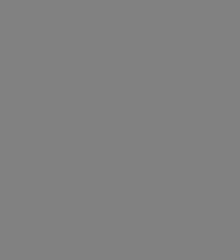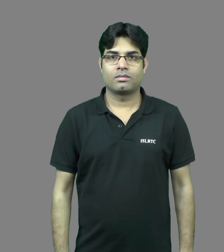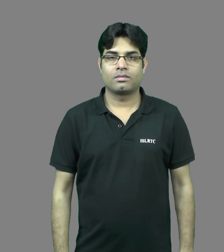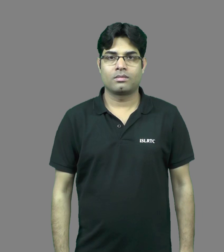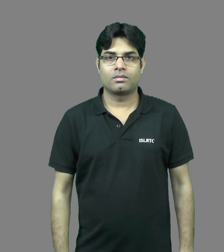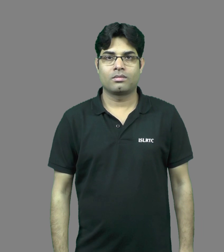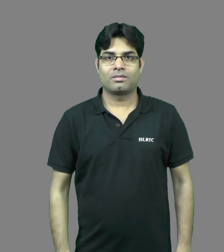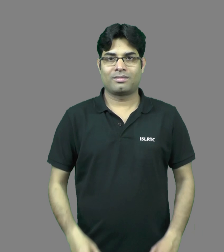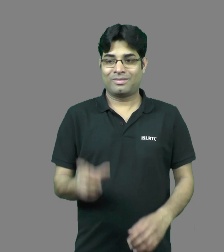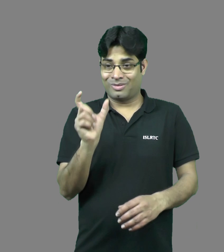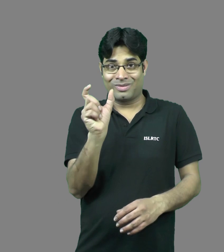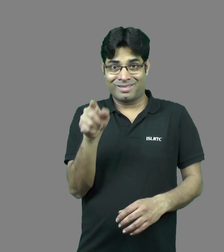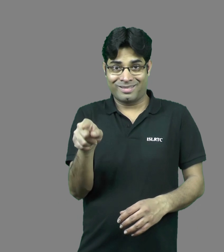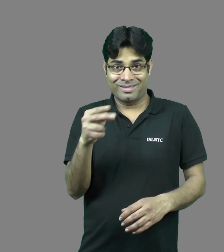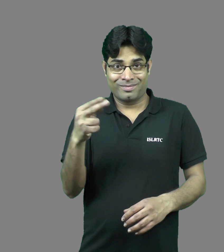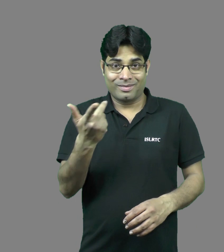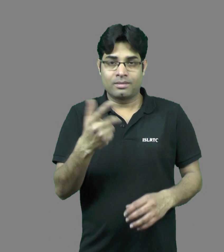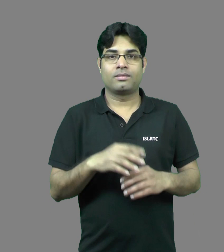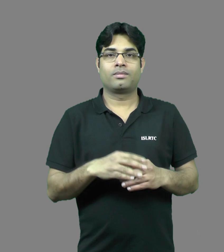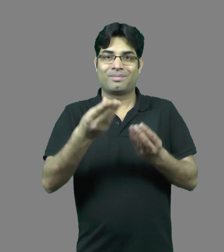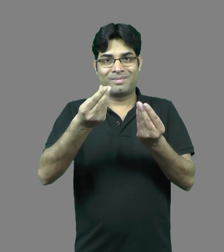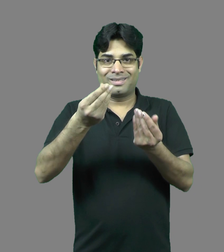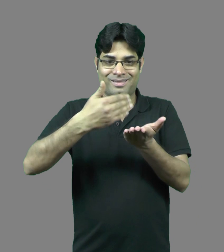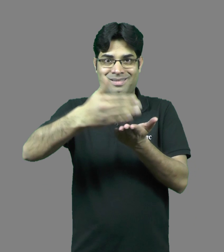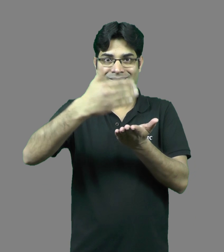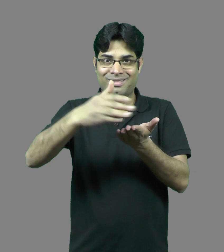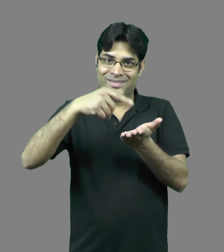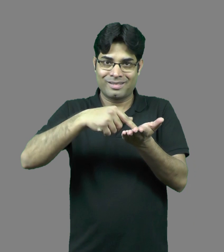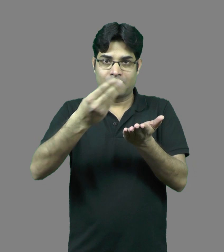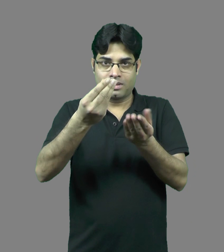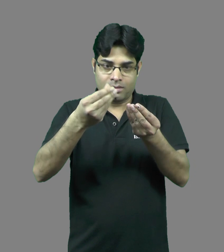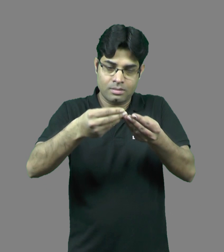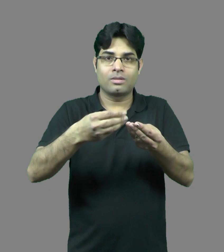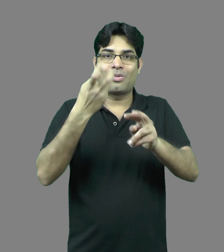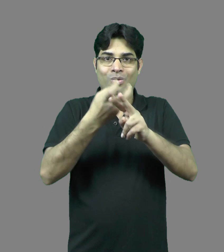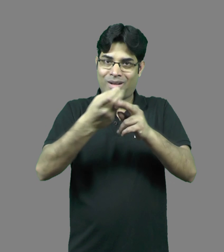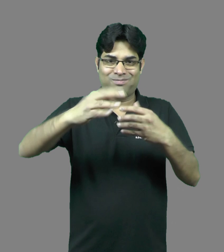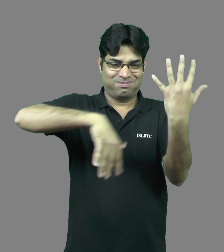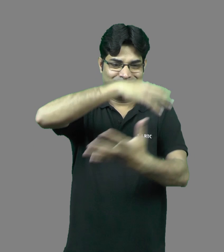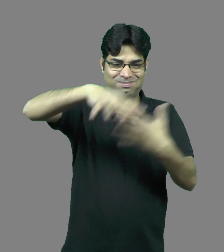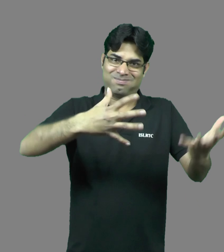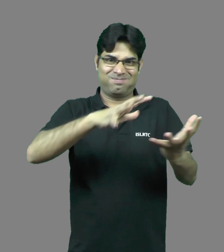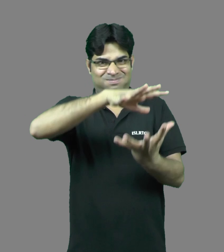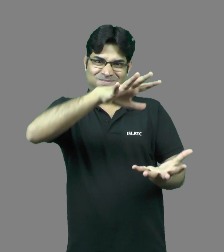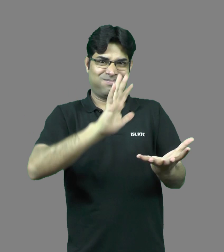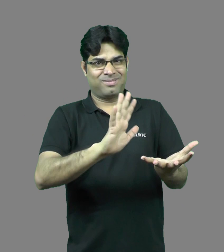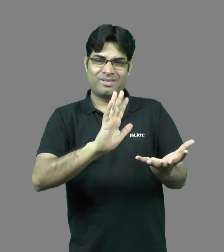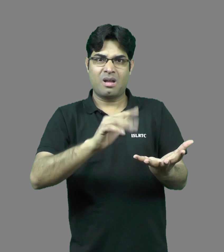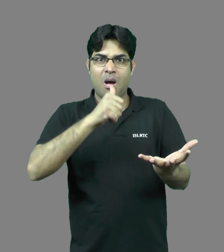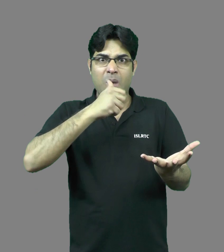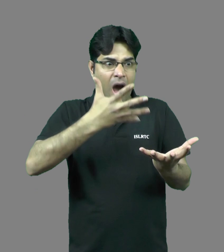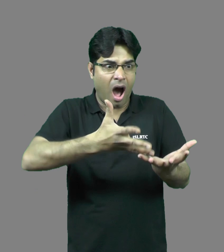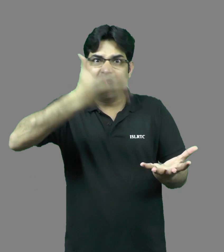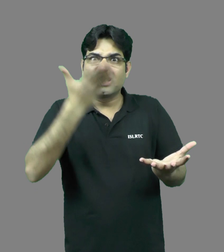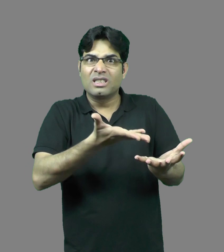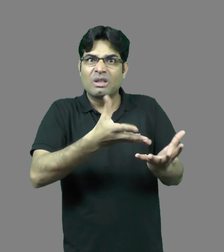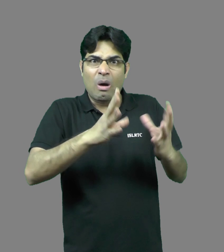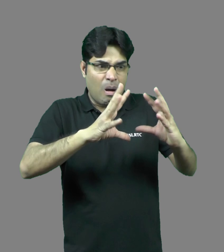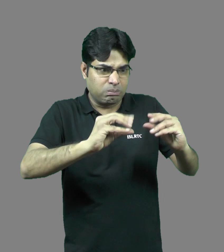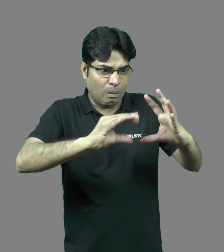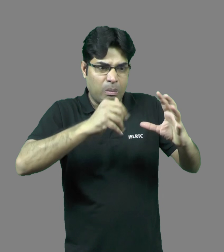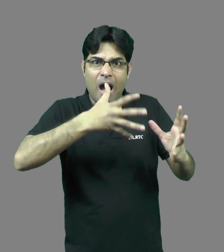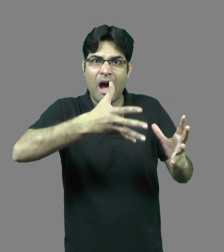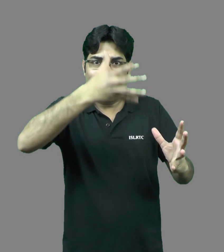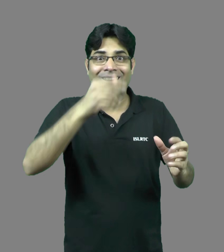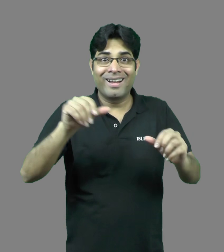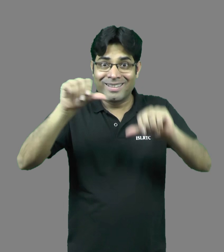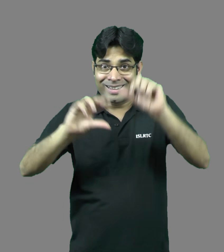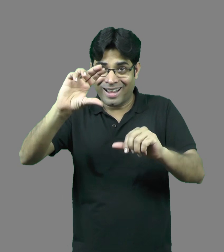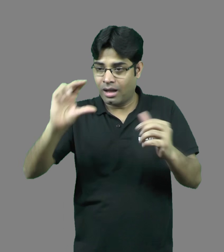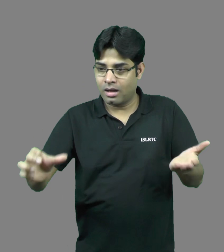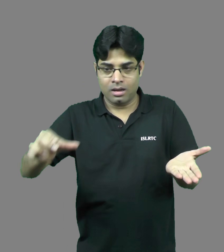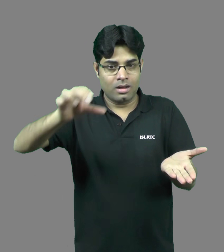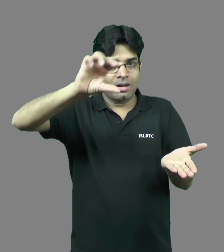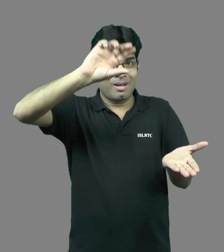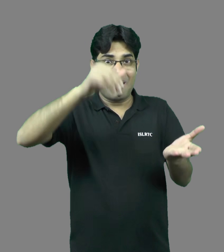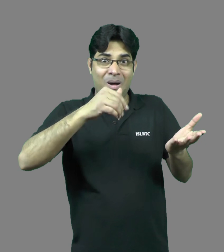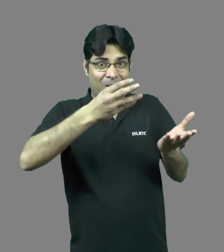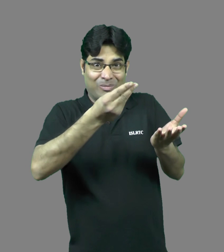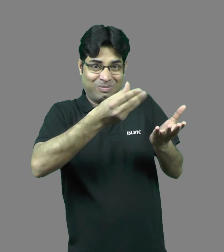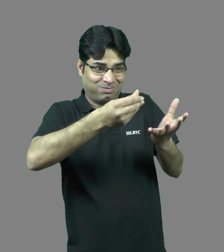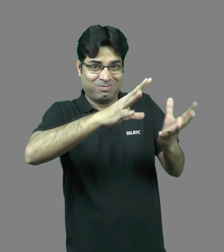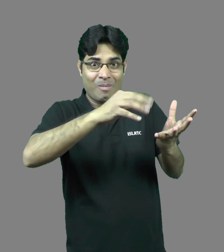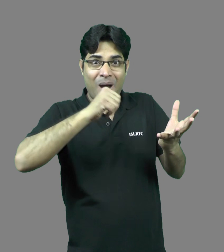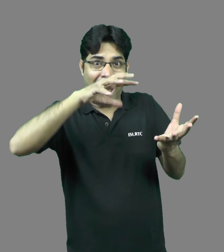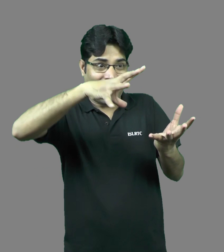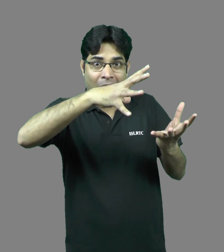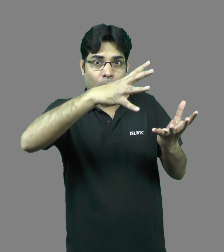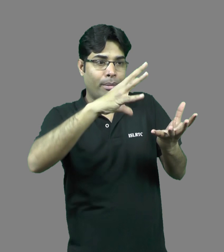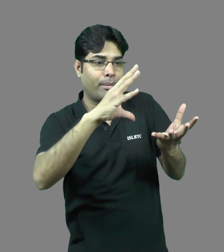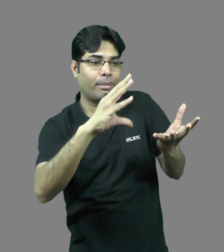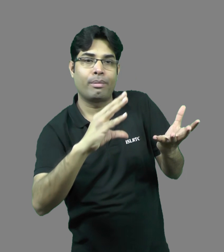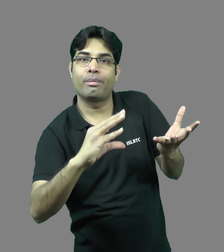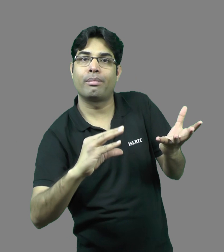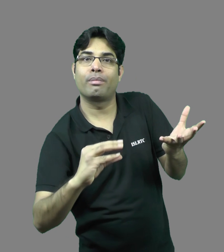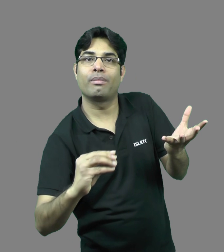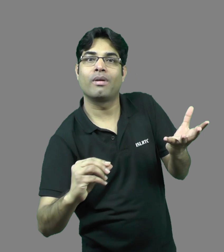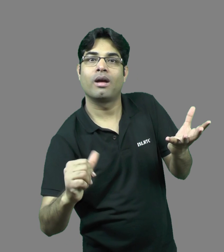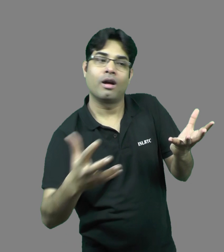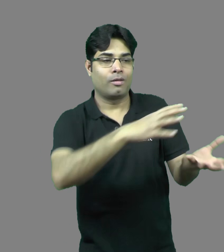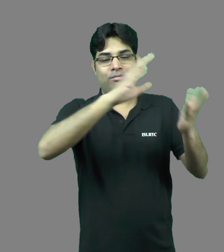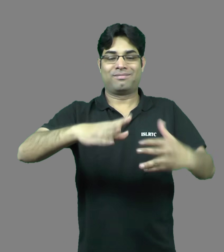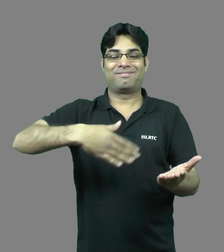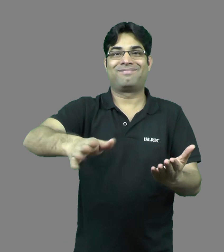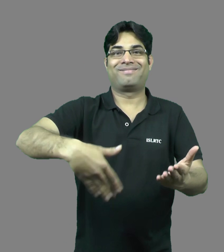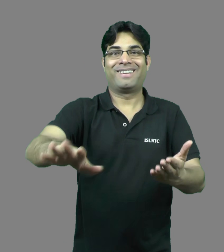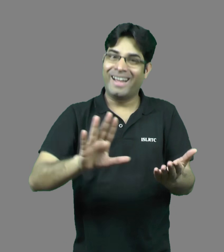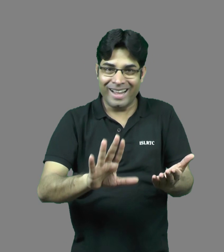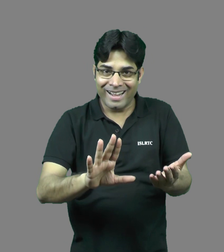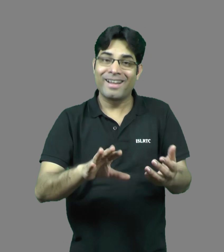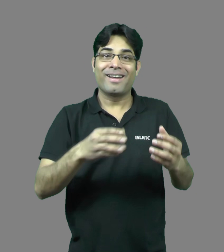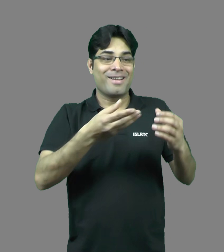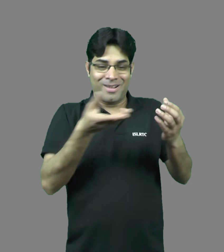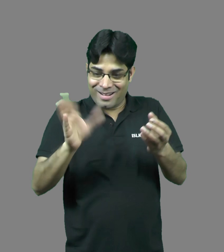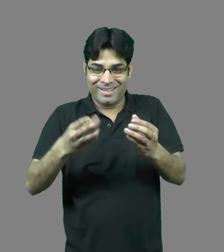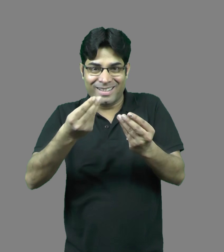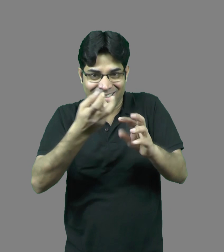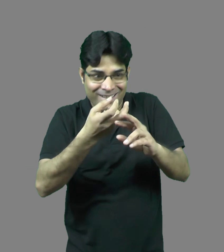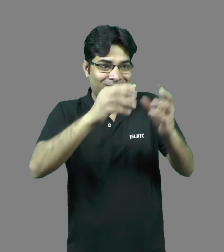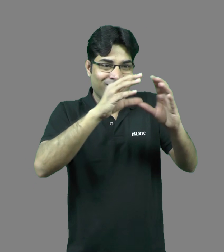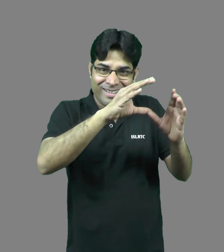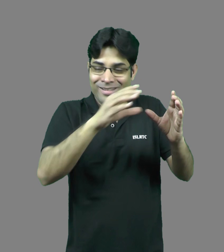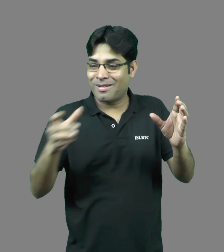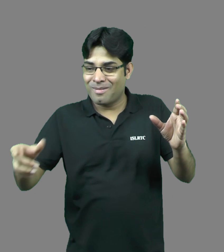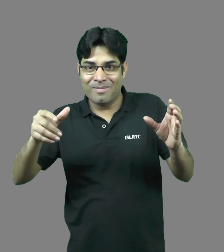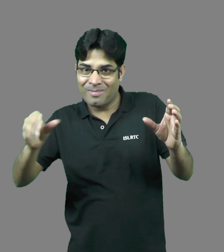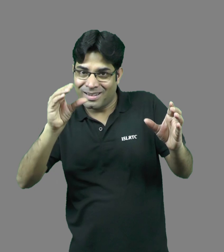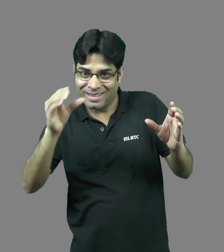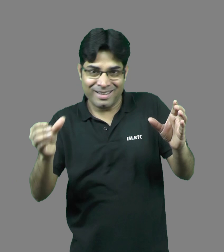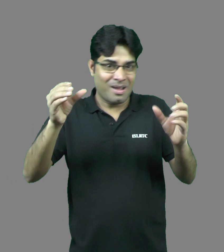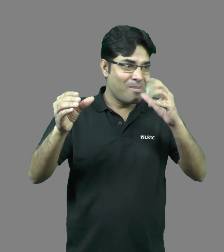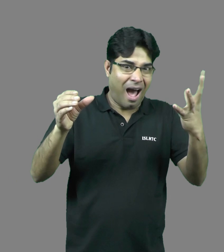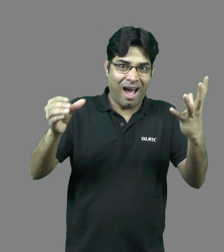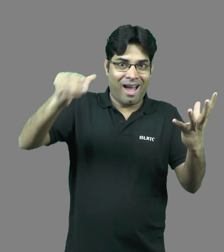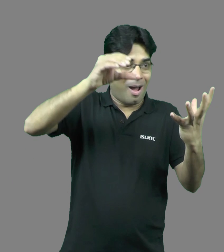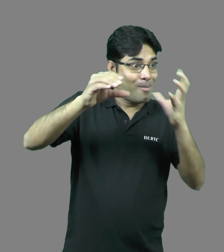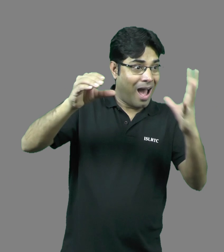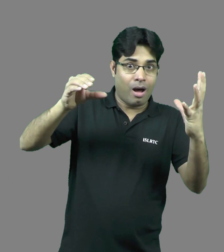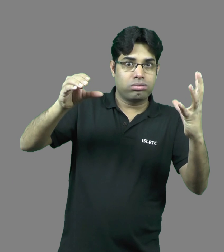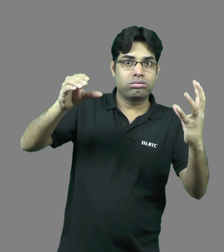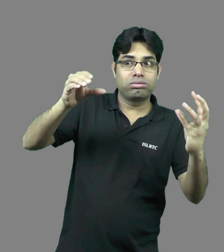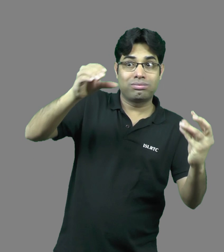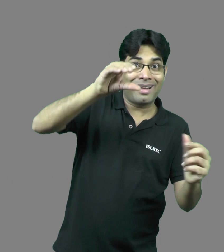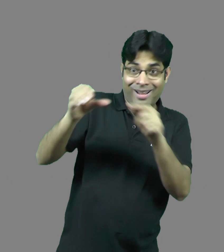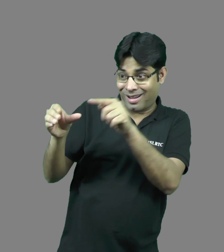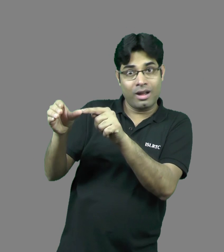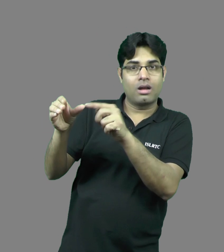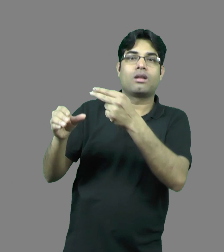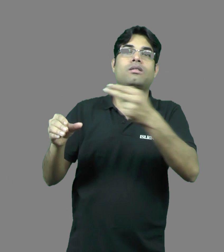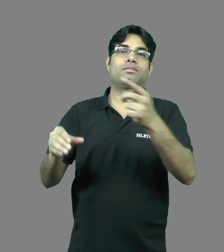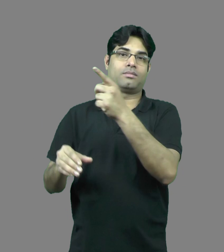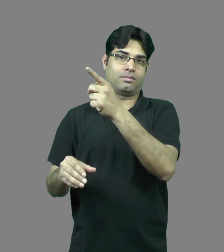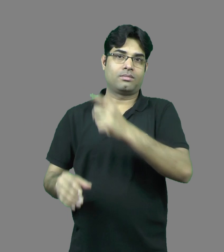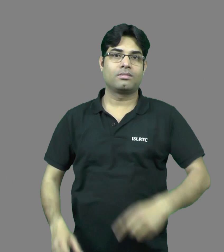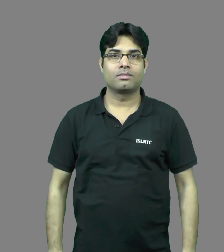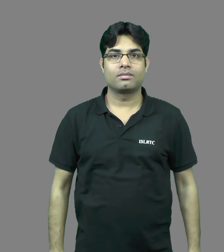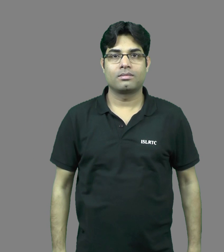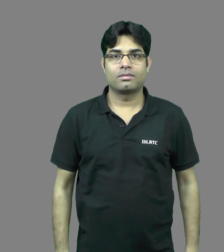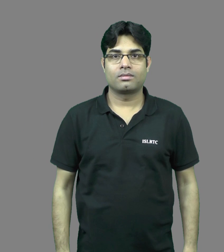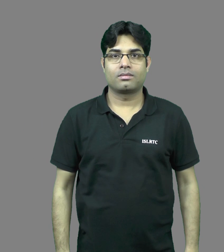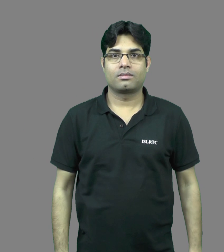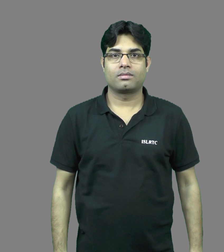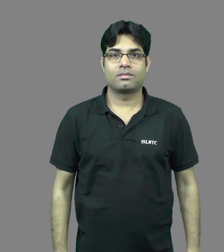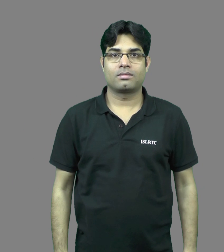Water Reducing Admixtures